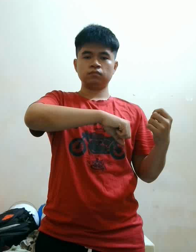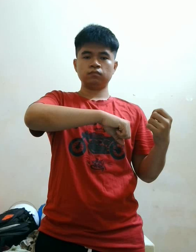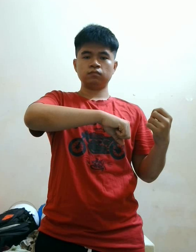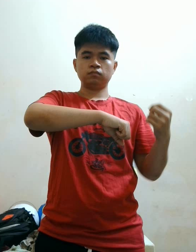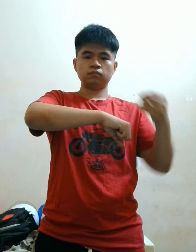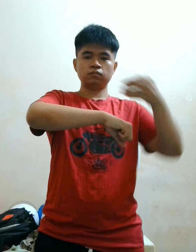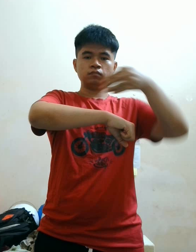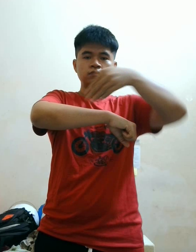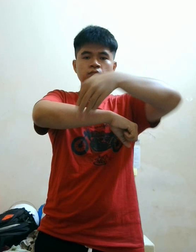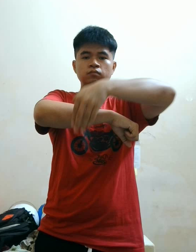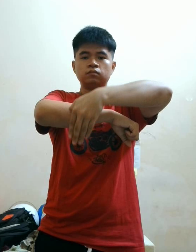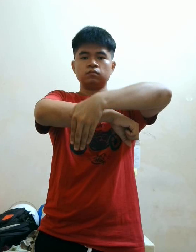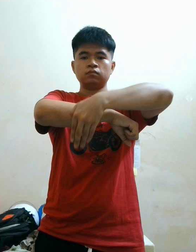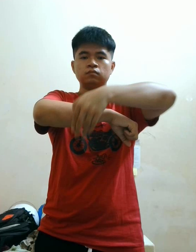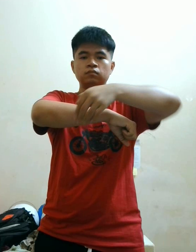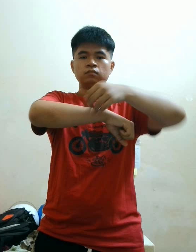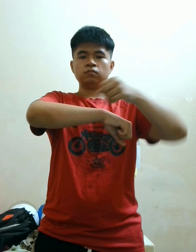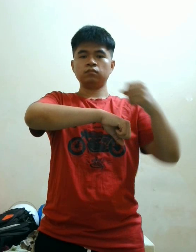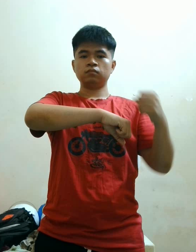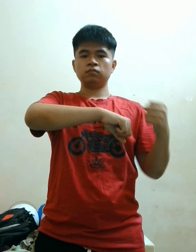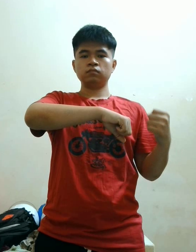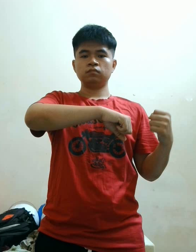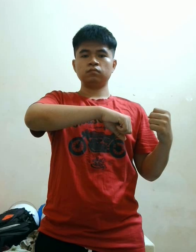buoi chieu